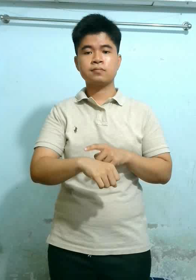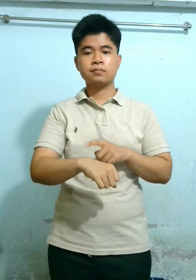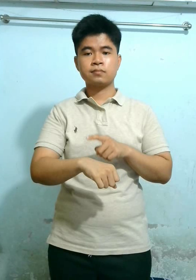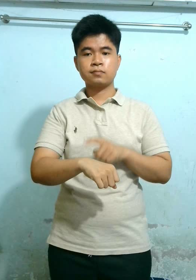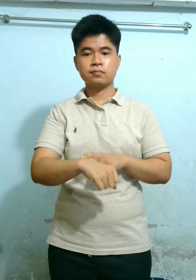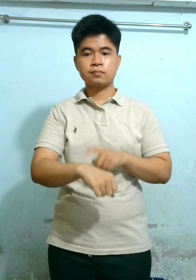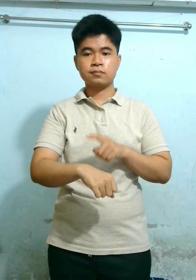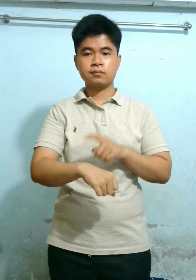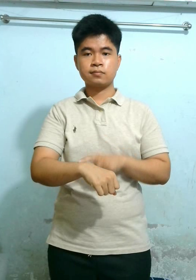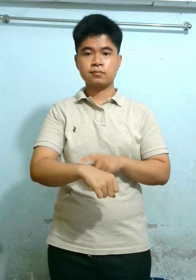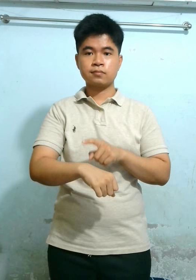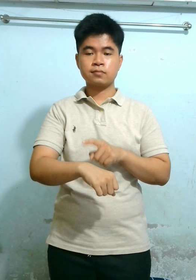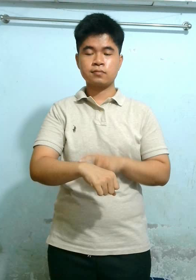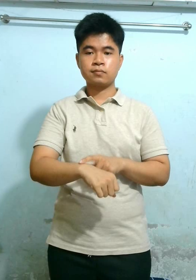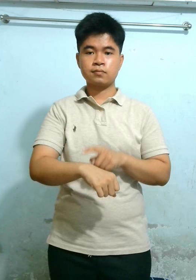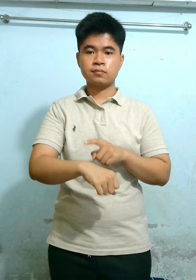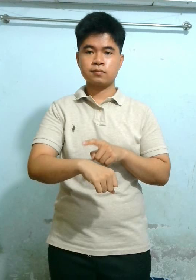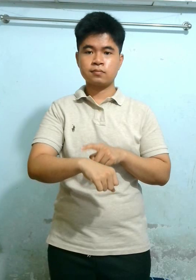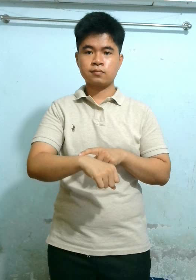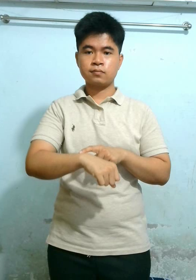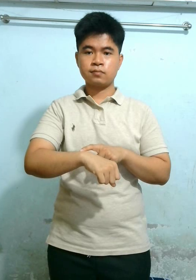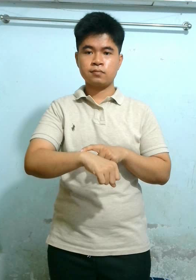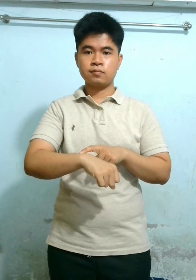gio